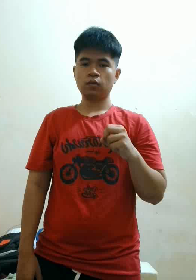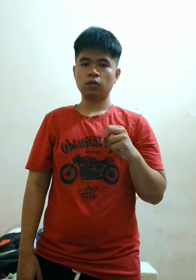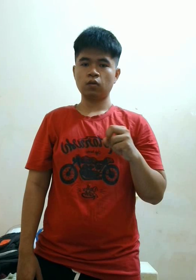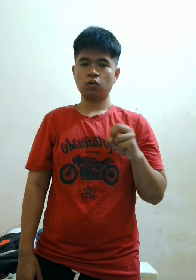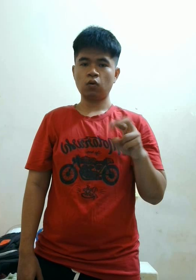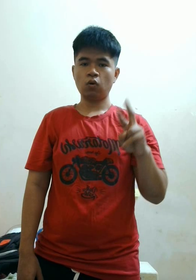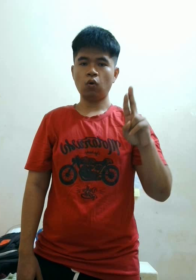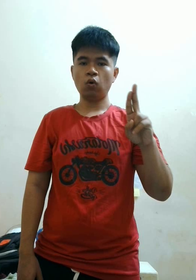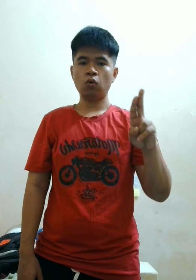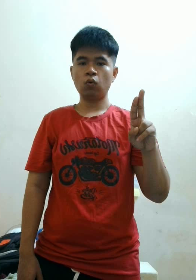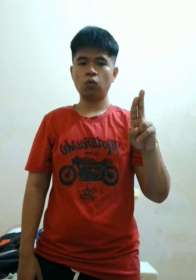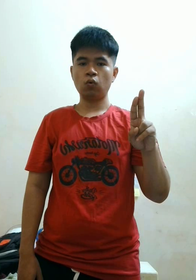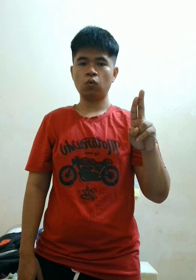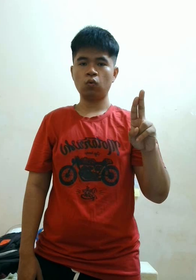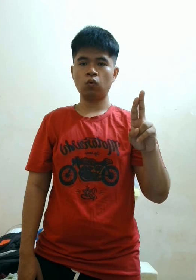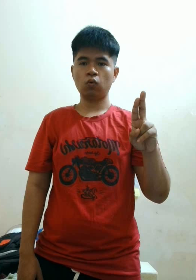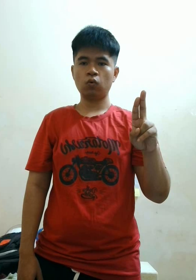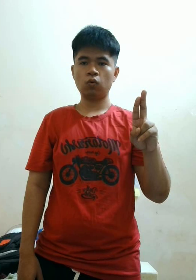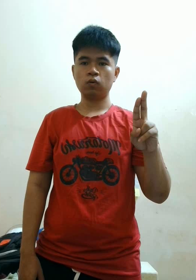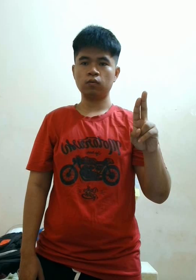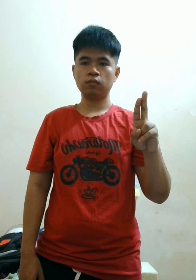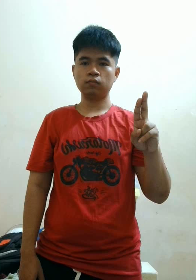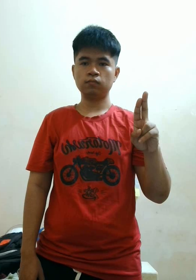u